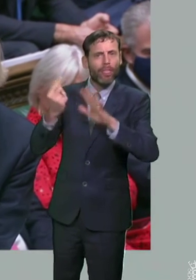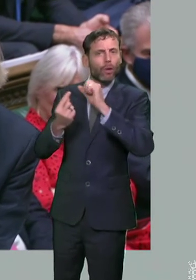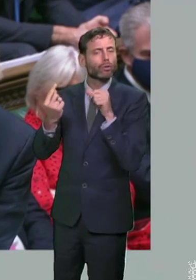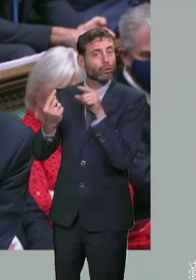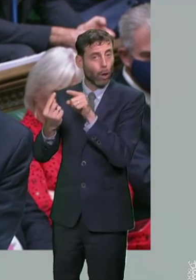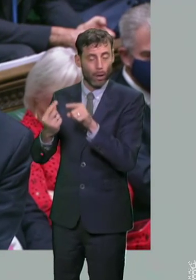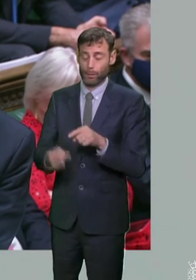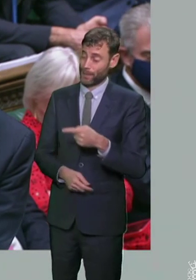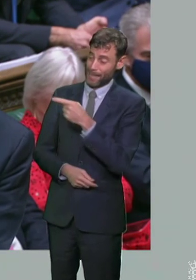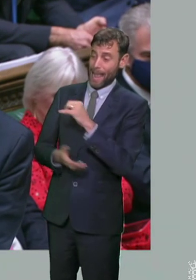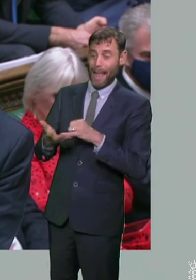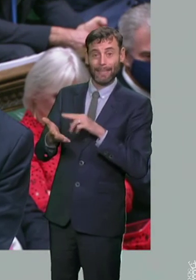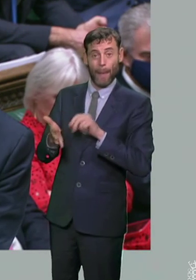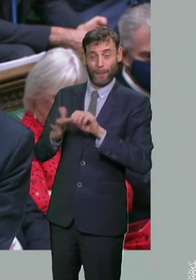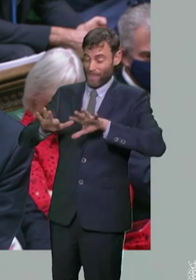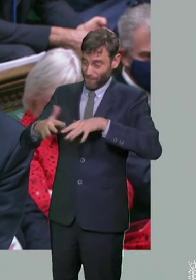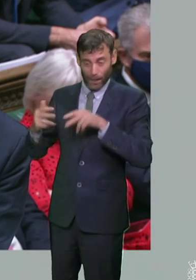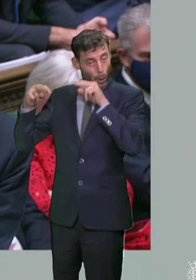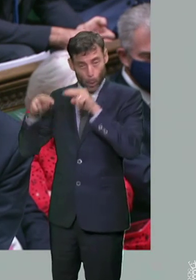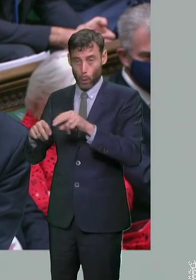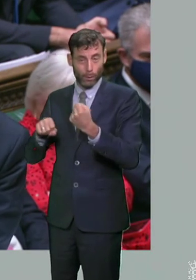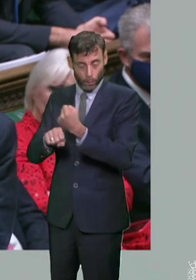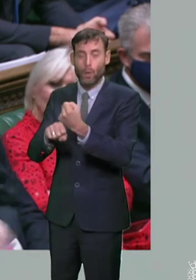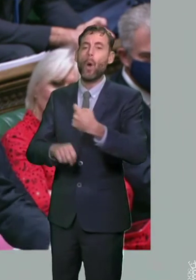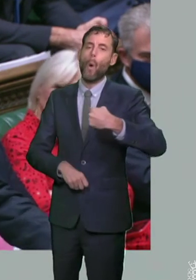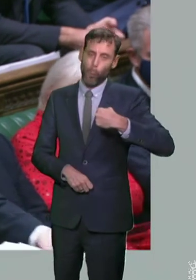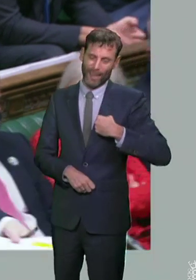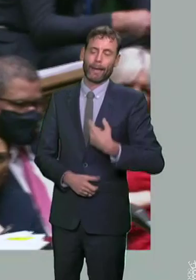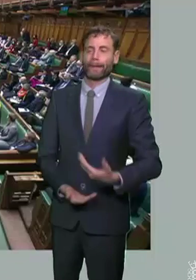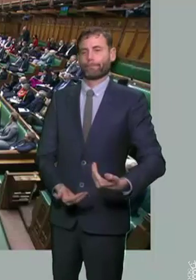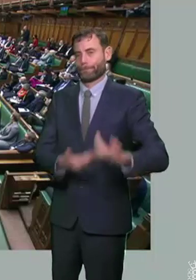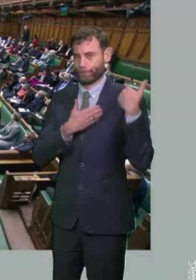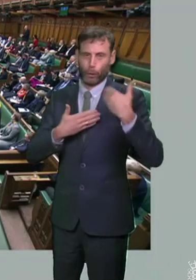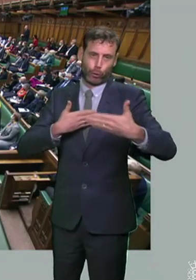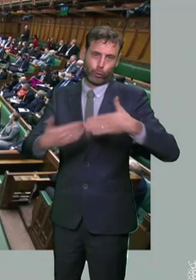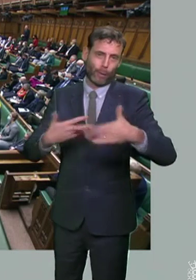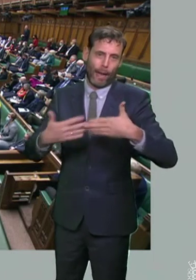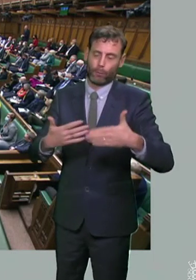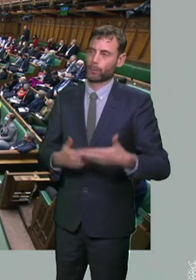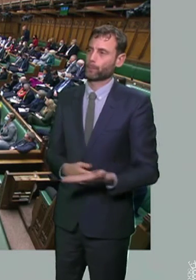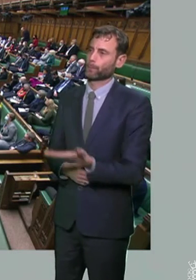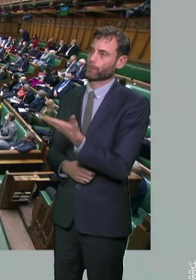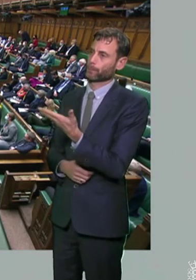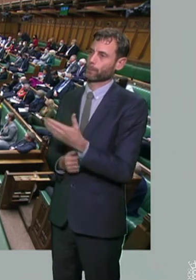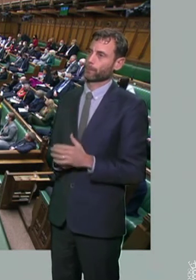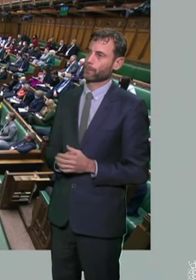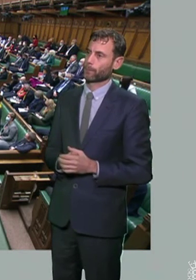have been neglected by the SNP and that this Government are going to fix.